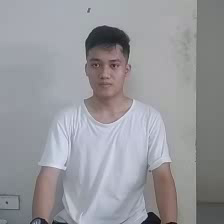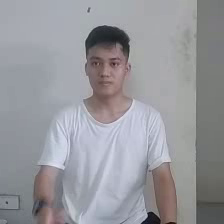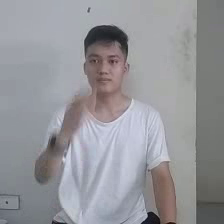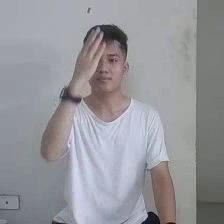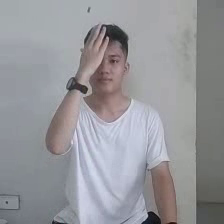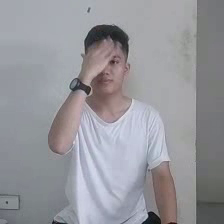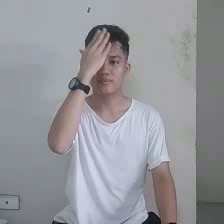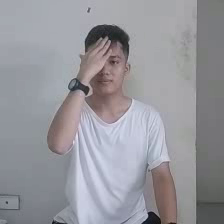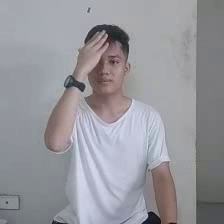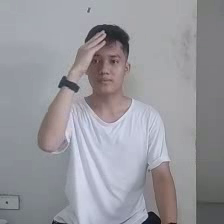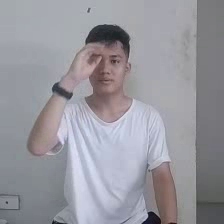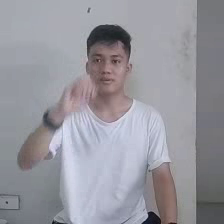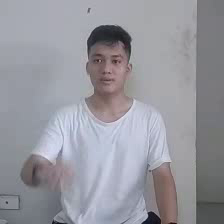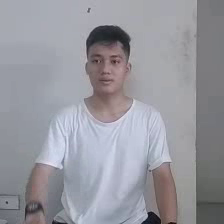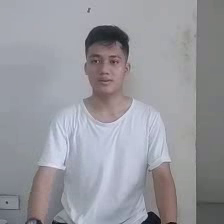Biết